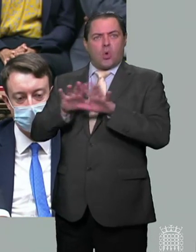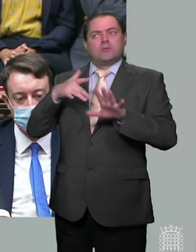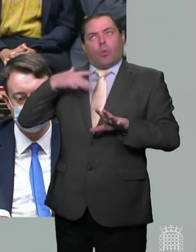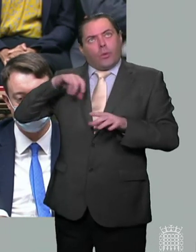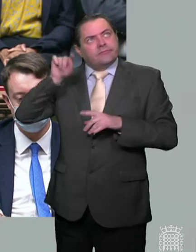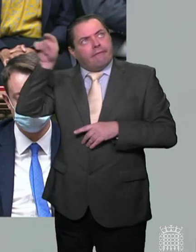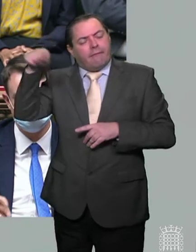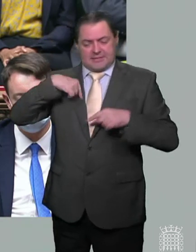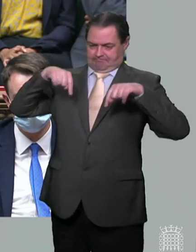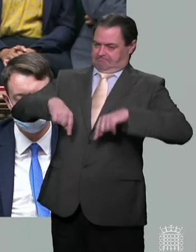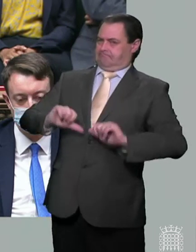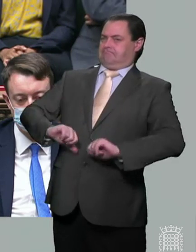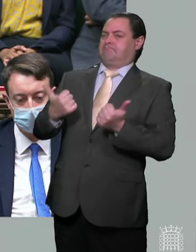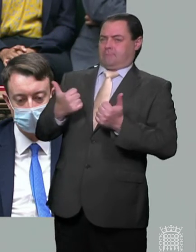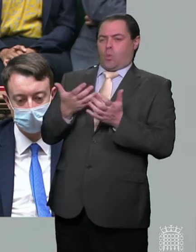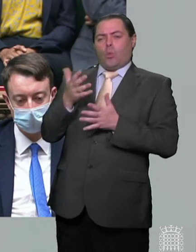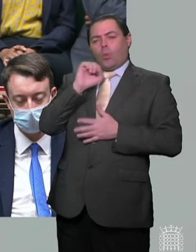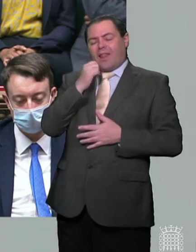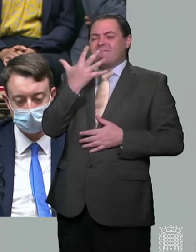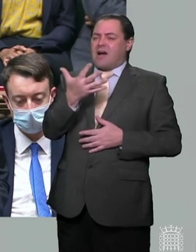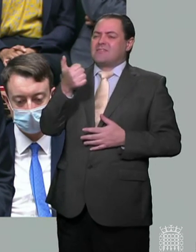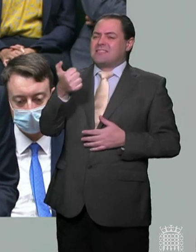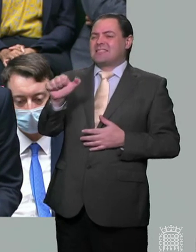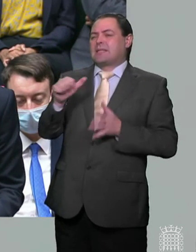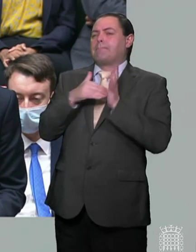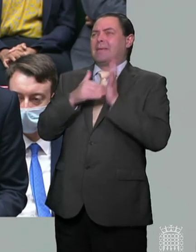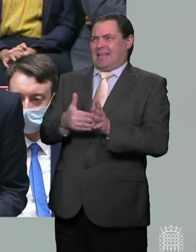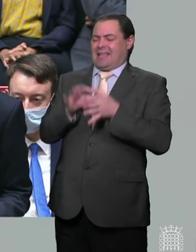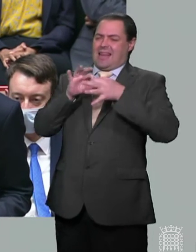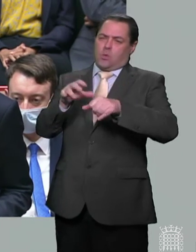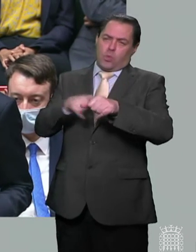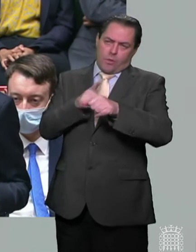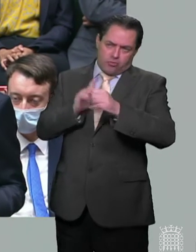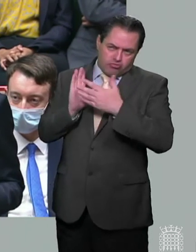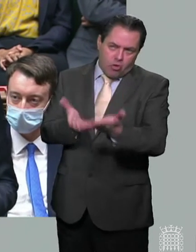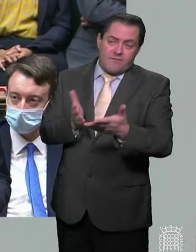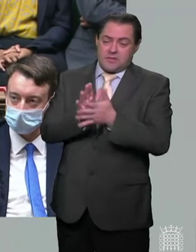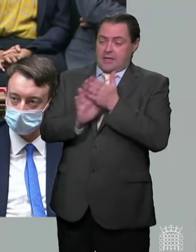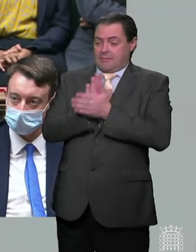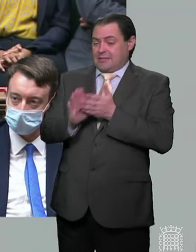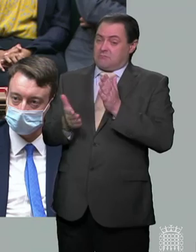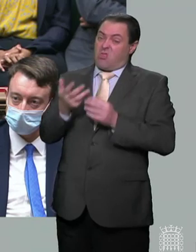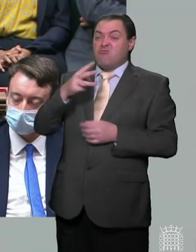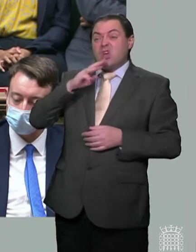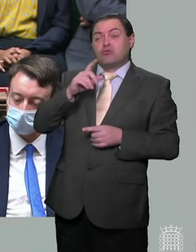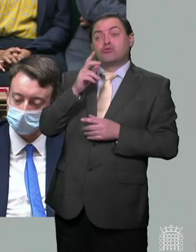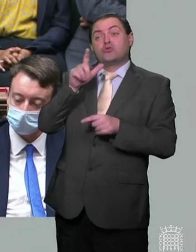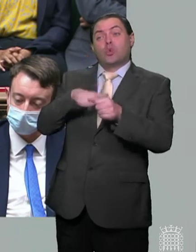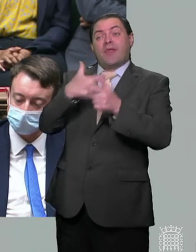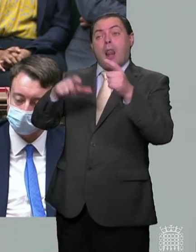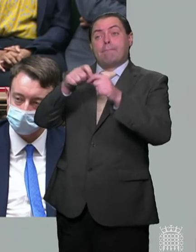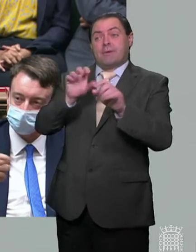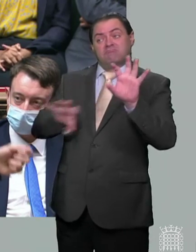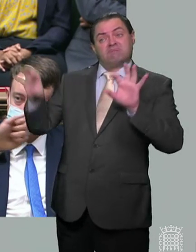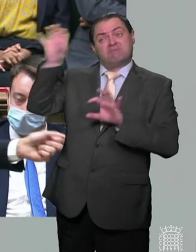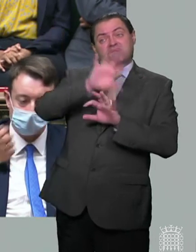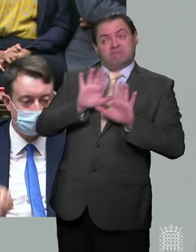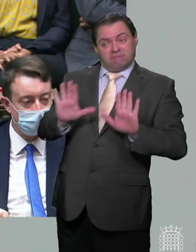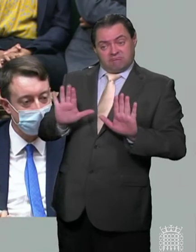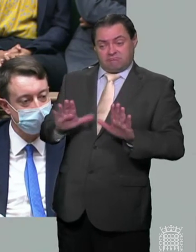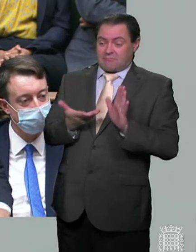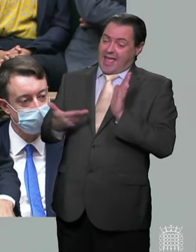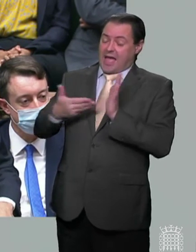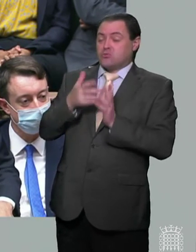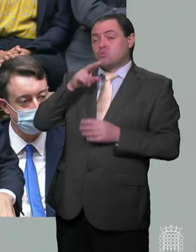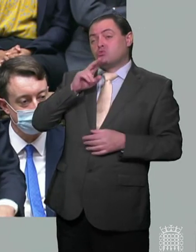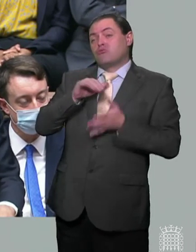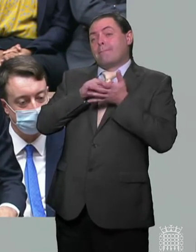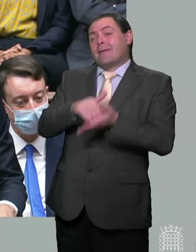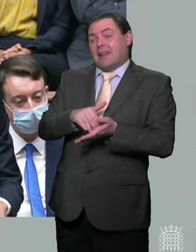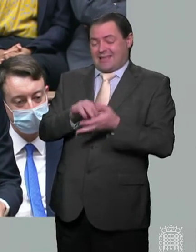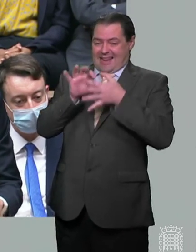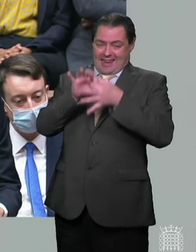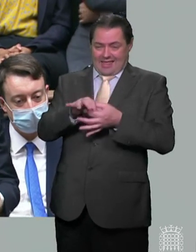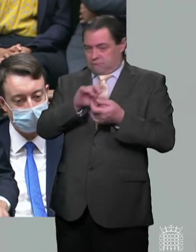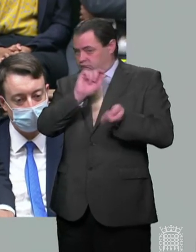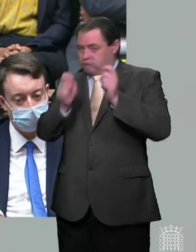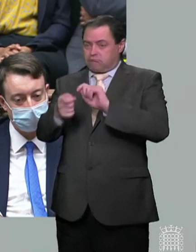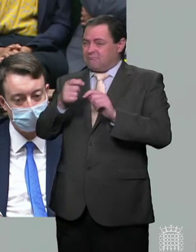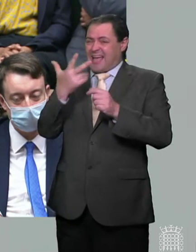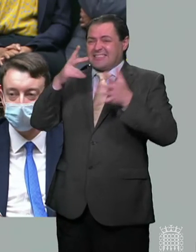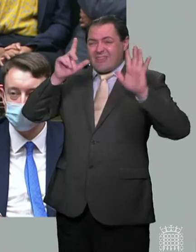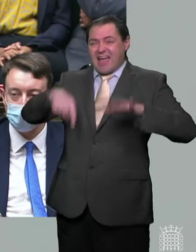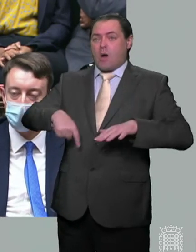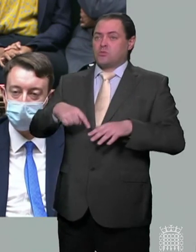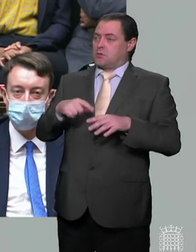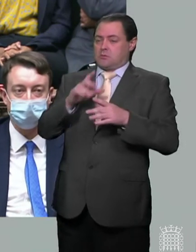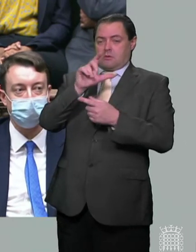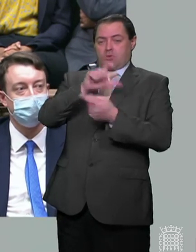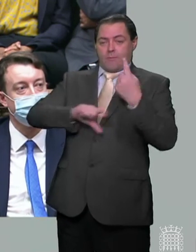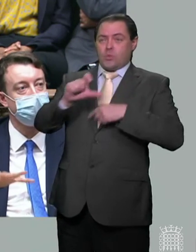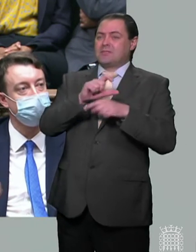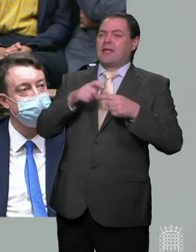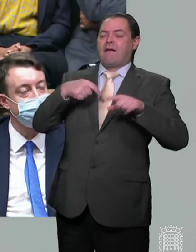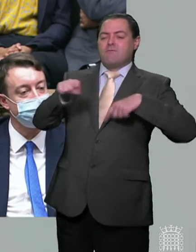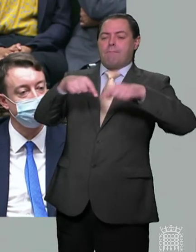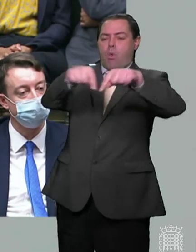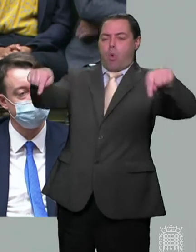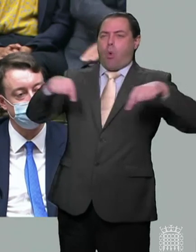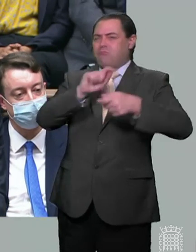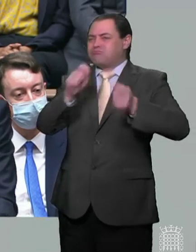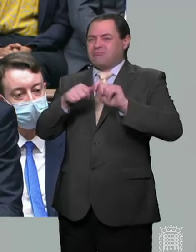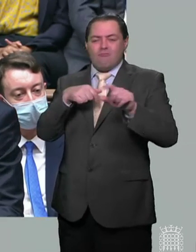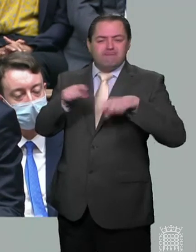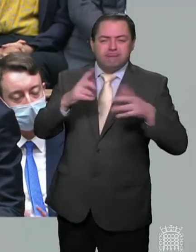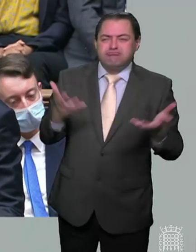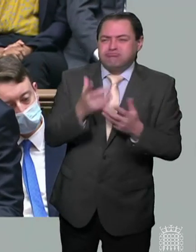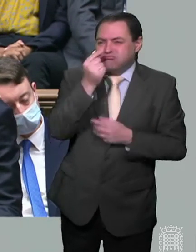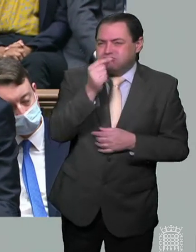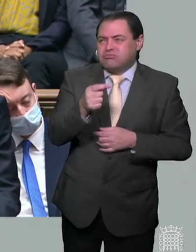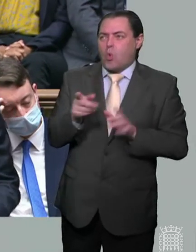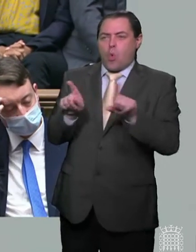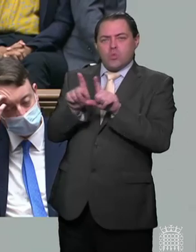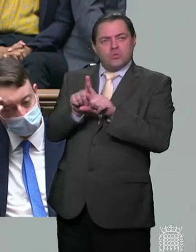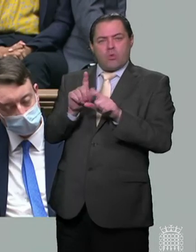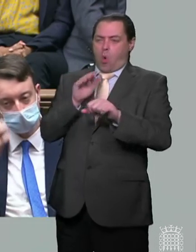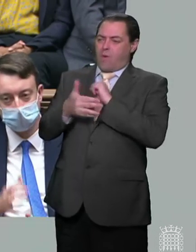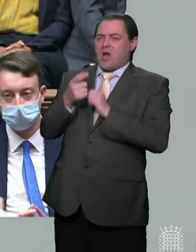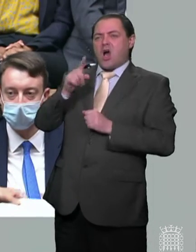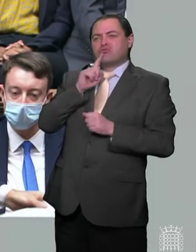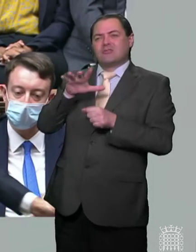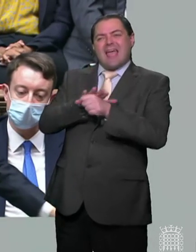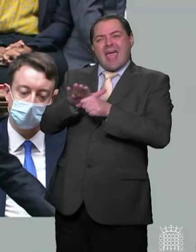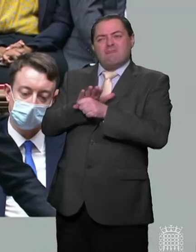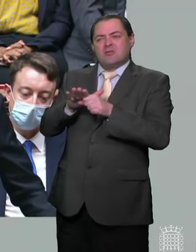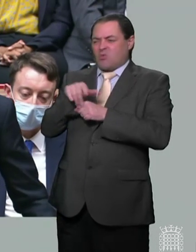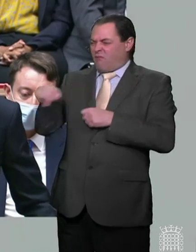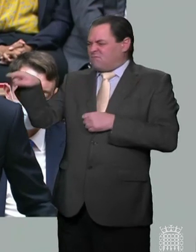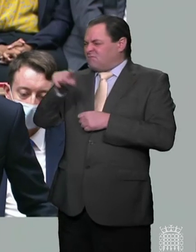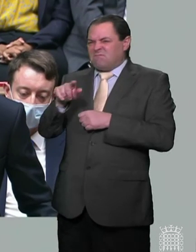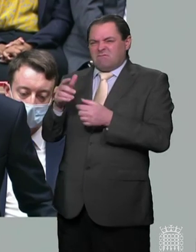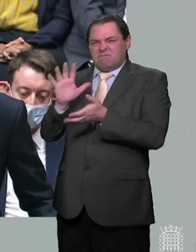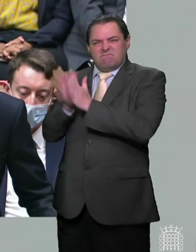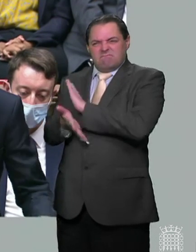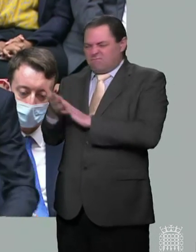To do that, we are providing £560 million for youth services, enough to fund up to 300 youth clubs in England; over £200 million to build or transform up to 8,000 state-of-the-art community football pitches across the UK; and funding to turn over 100 areas of derelict land into new “pocket parks”.